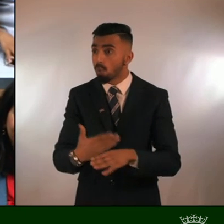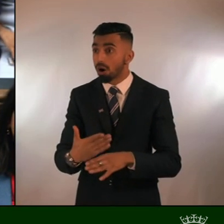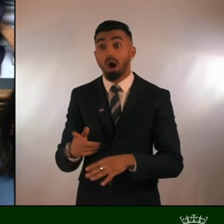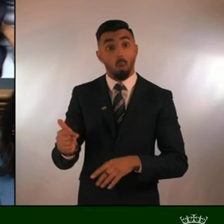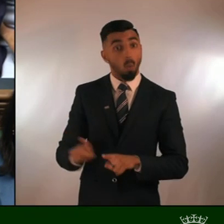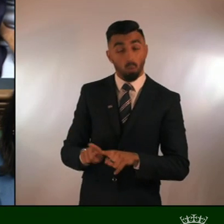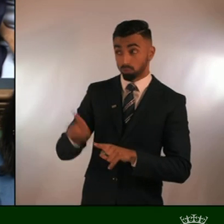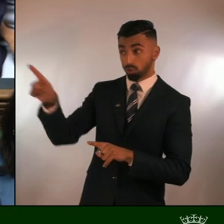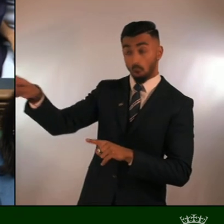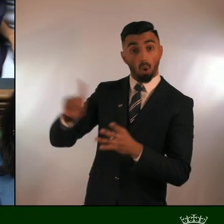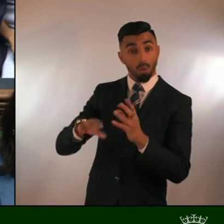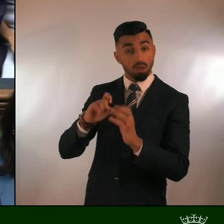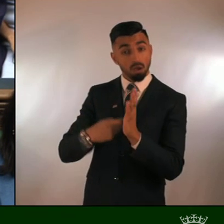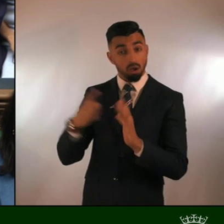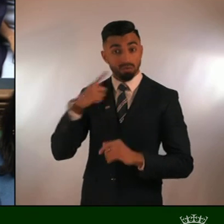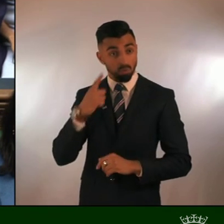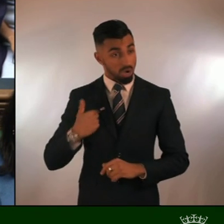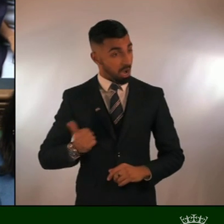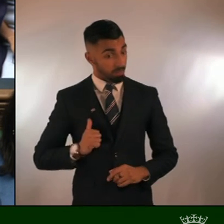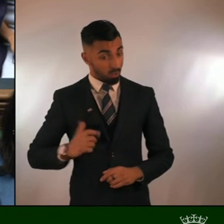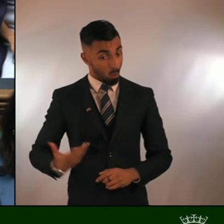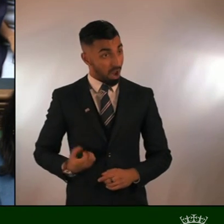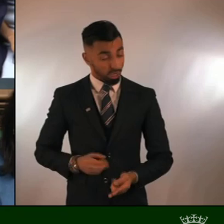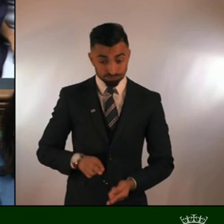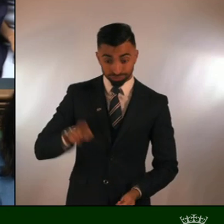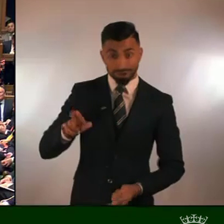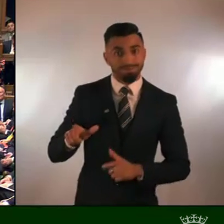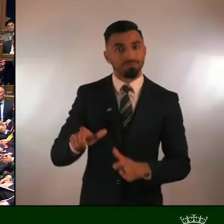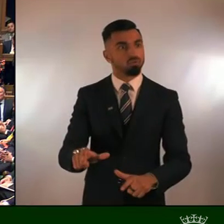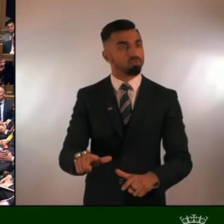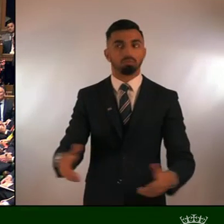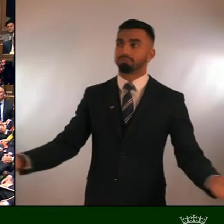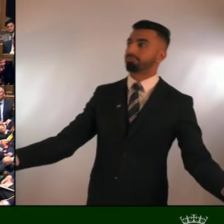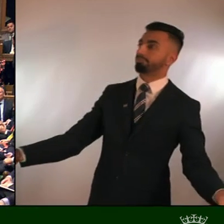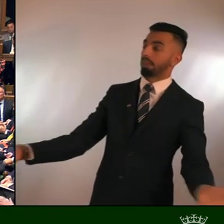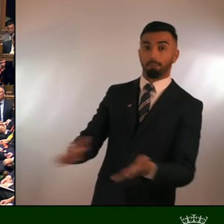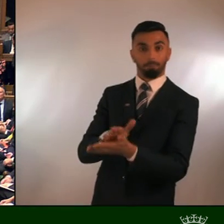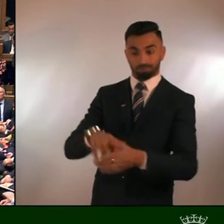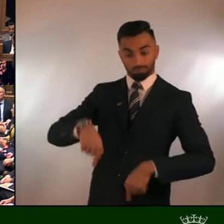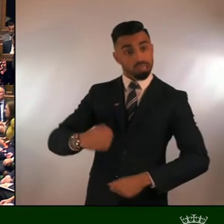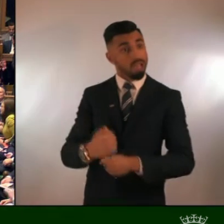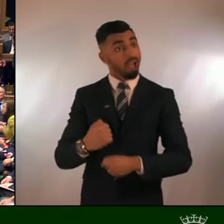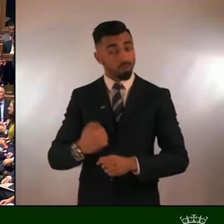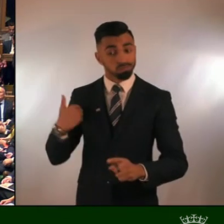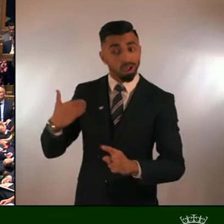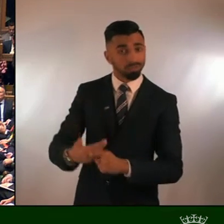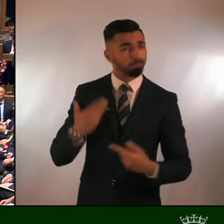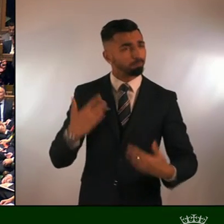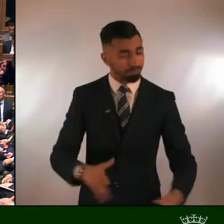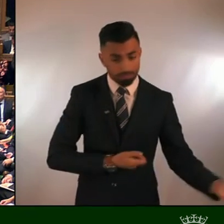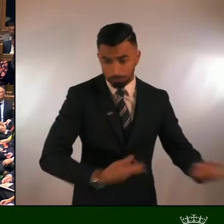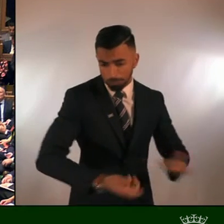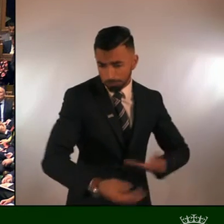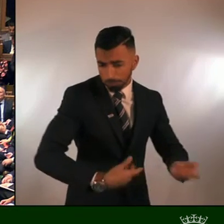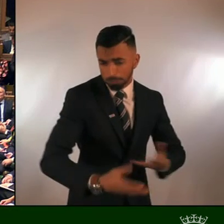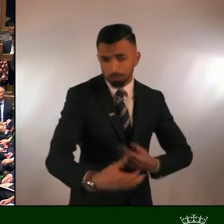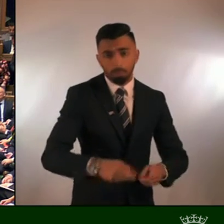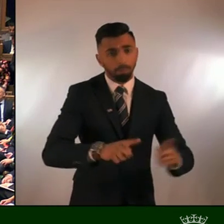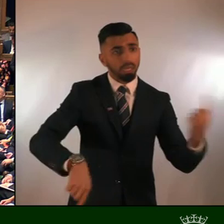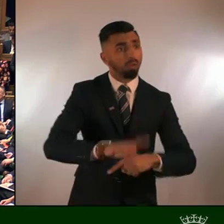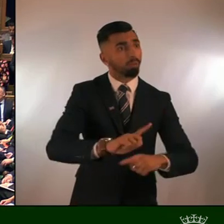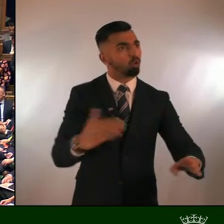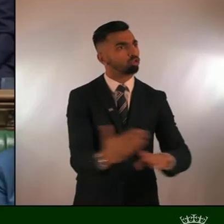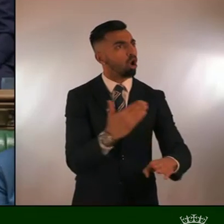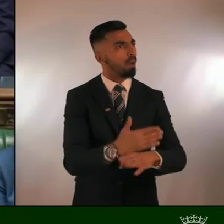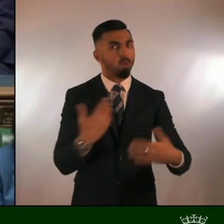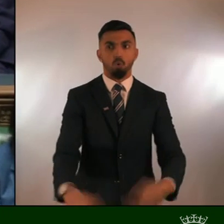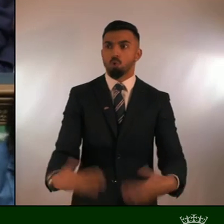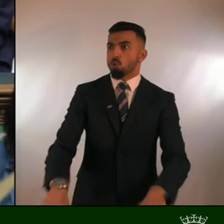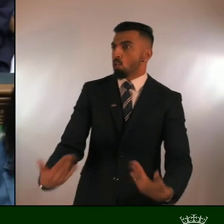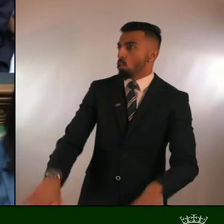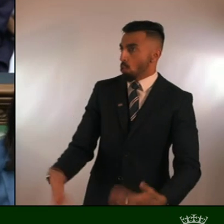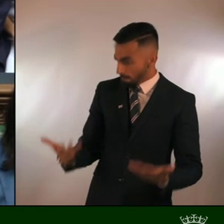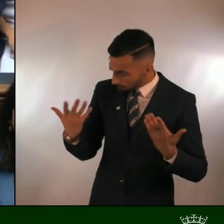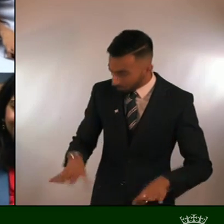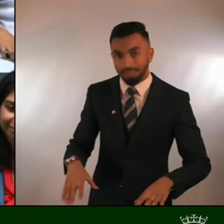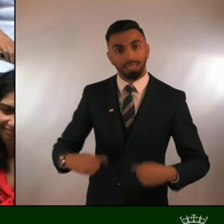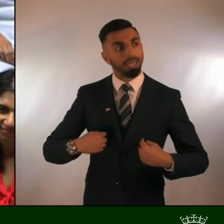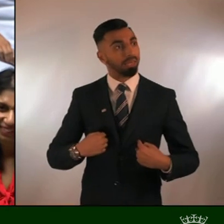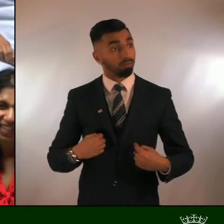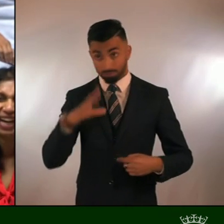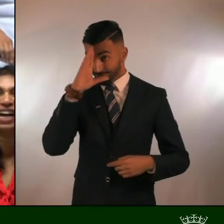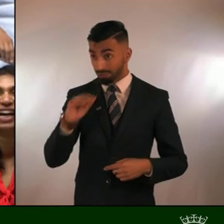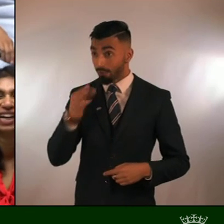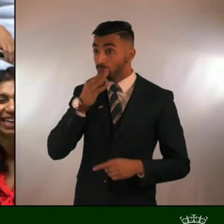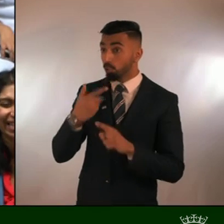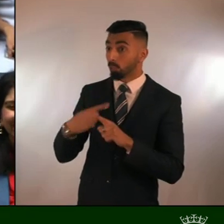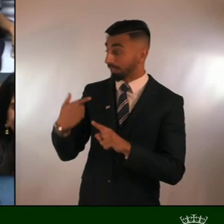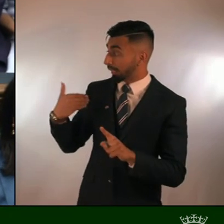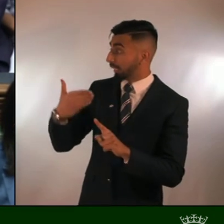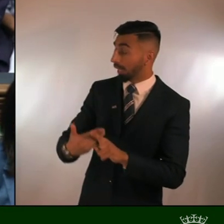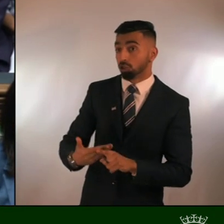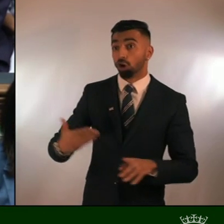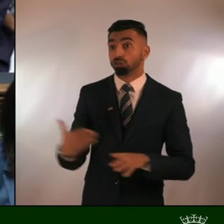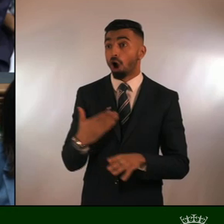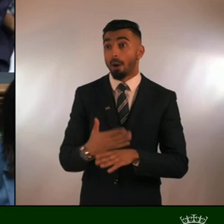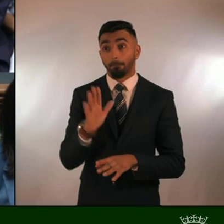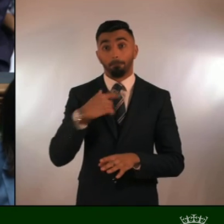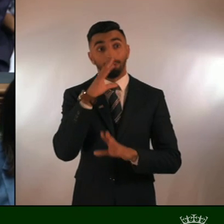The story of this Government has been the story of a national jobs miracle—and given the last few weeks that I’ve had, I am all in favour of jobs miracles.